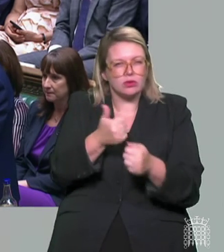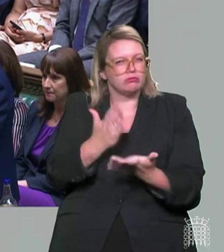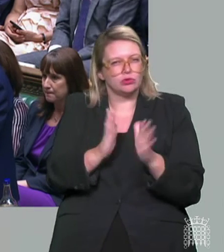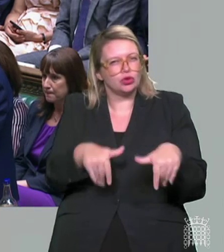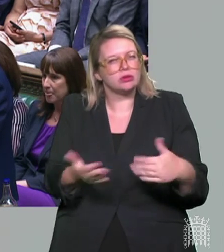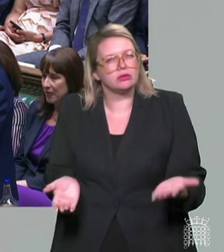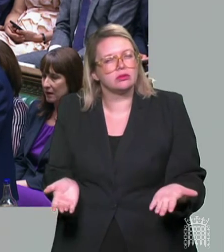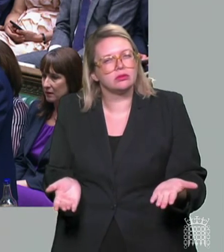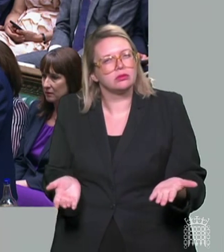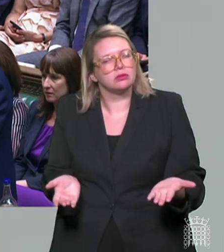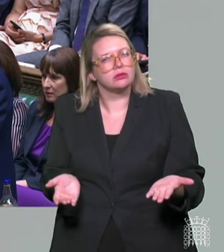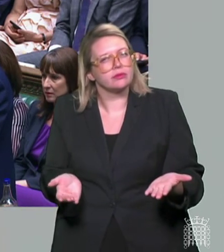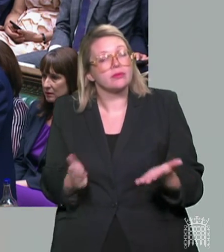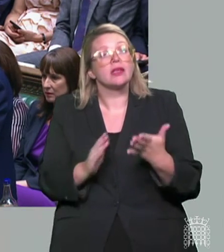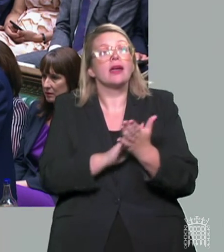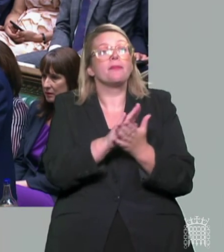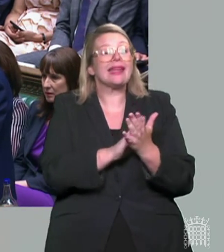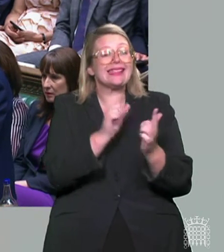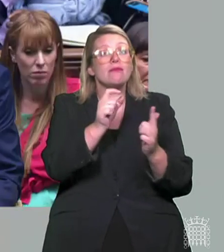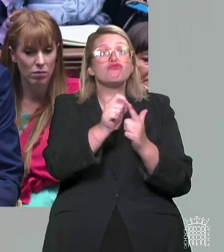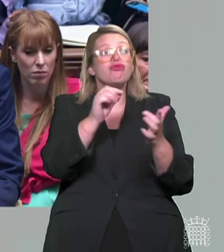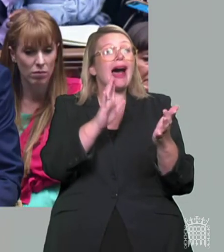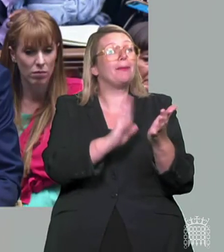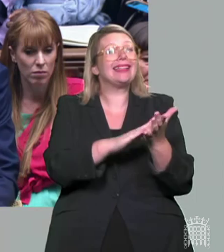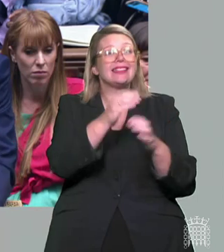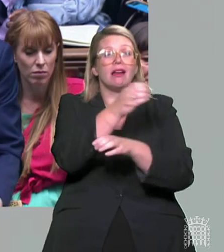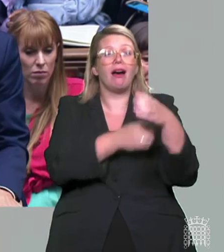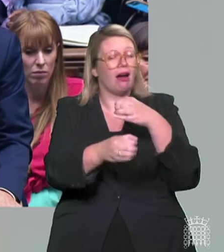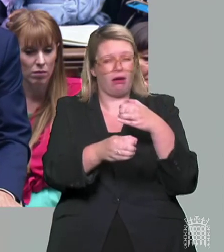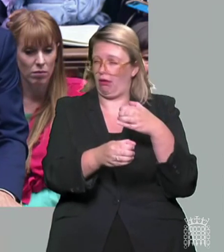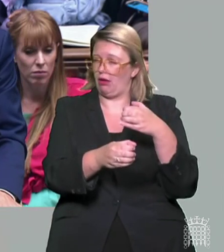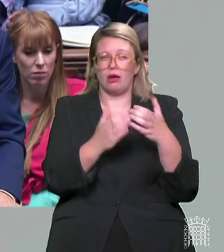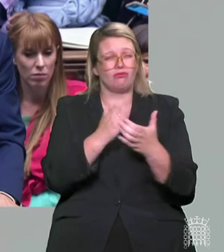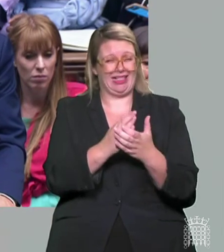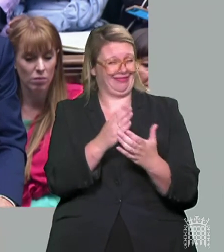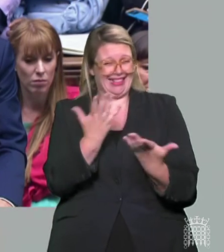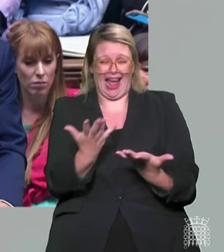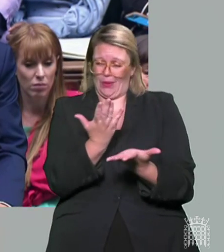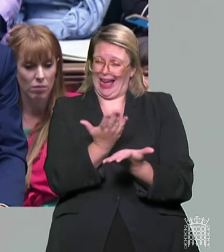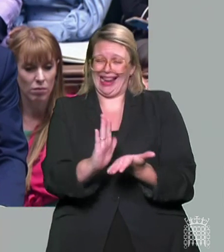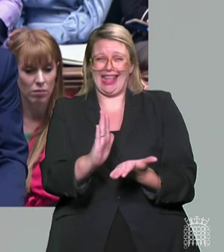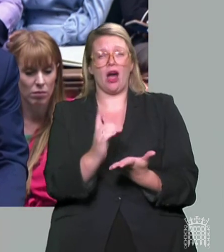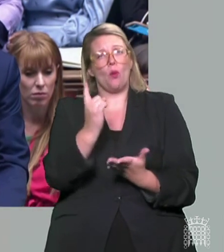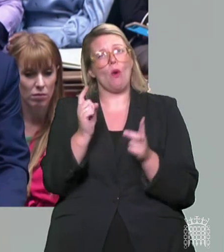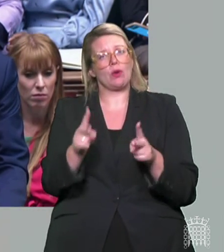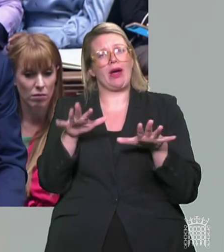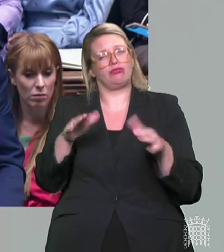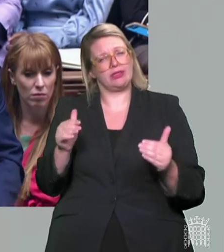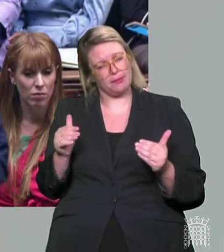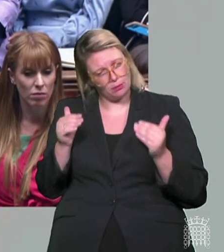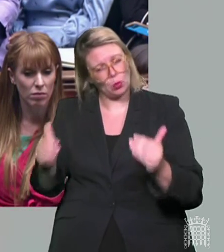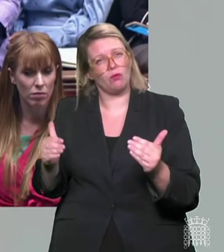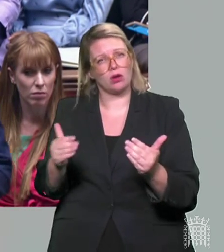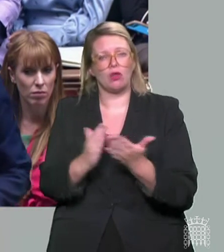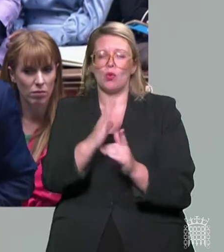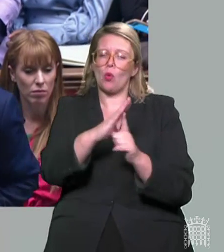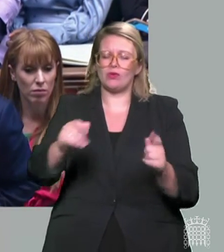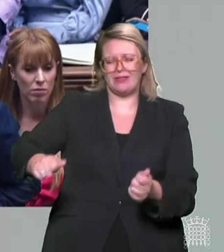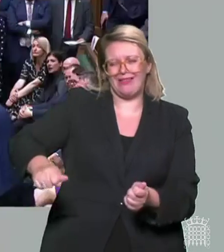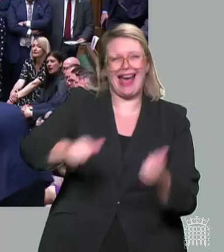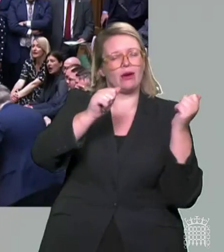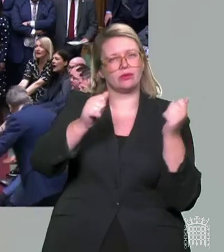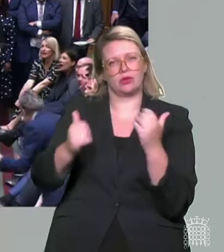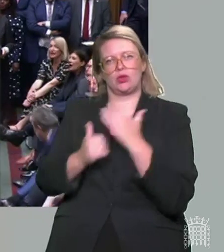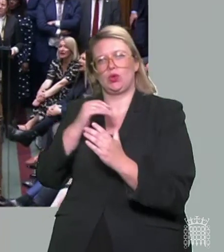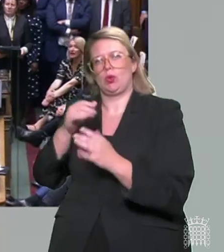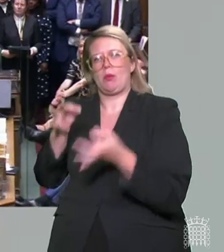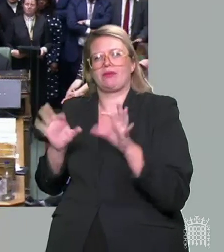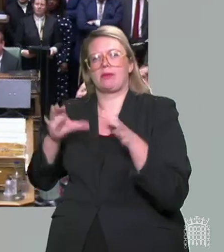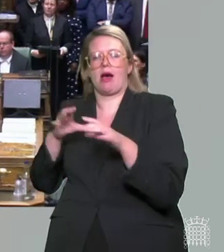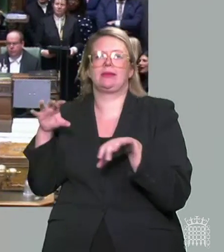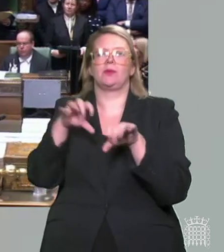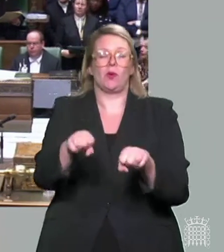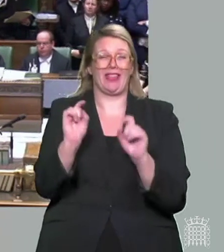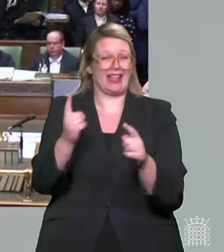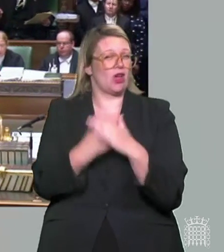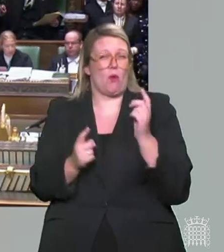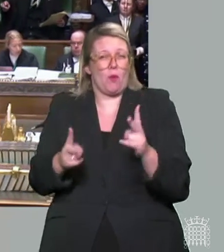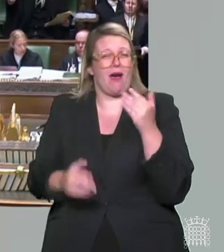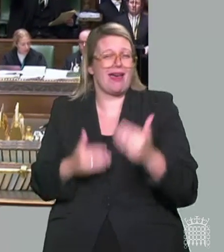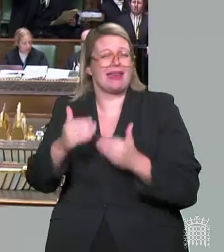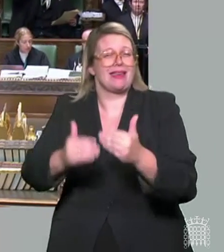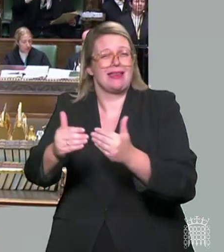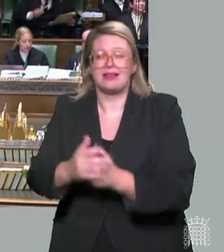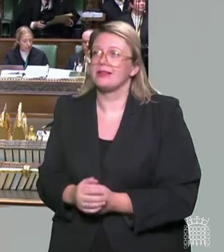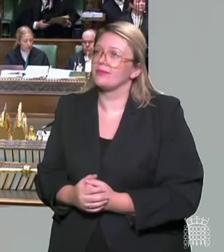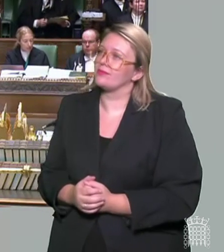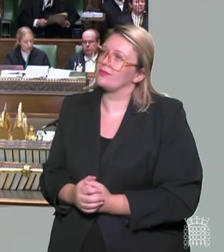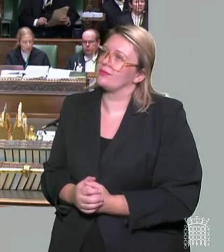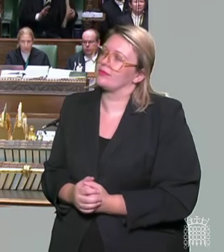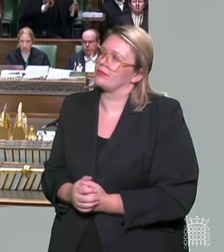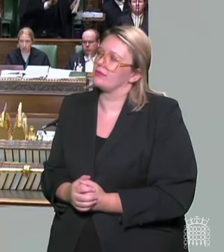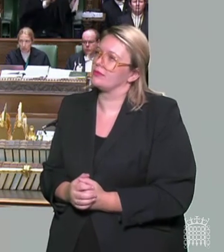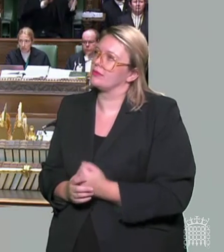So it is no longer a case of swapping the person at the top; is it not clear that the only way the country can get the fresh start it deserves is by getting rid of the lot of them?